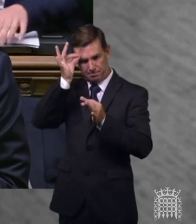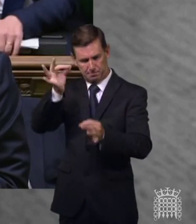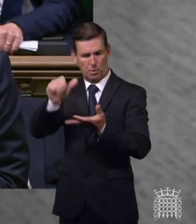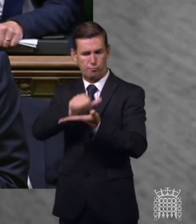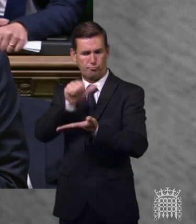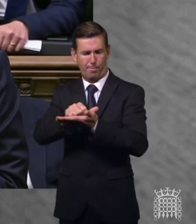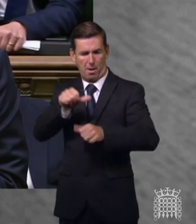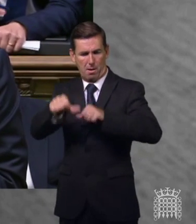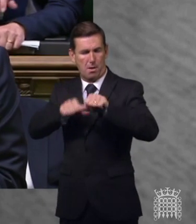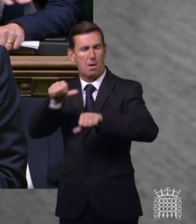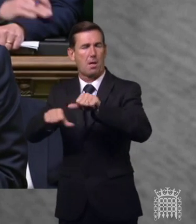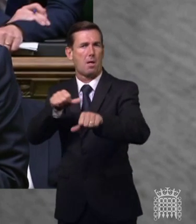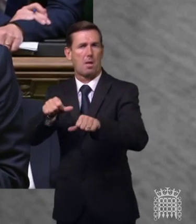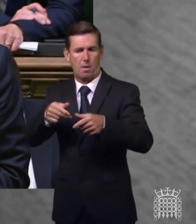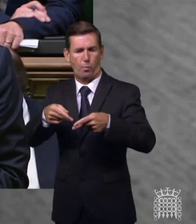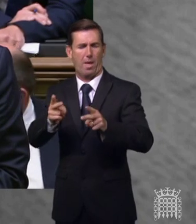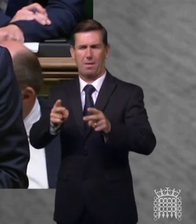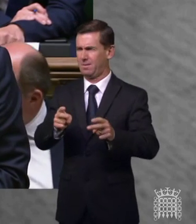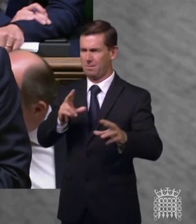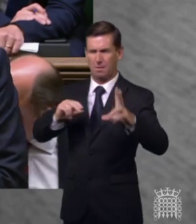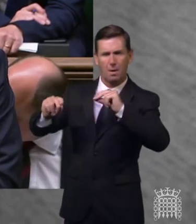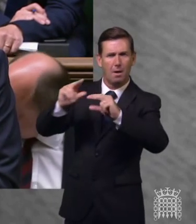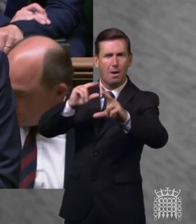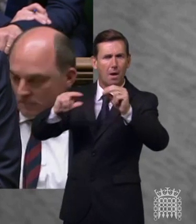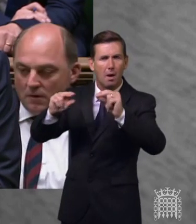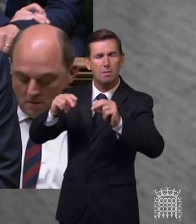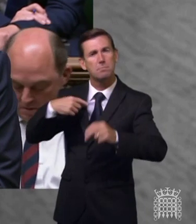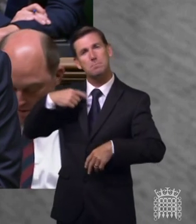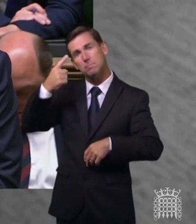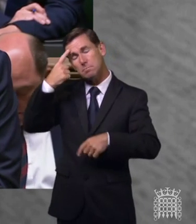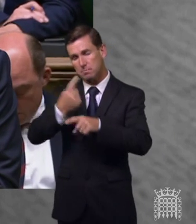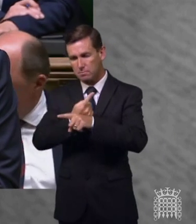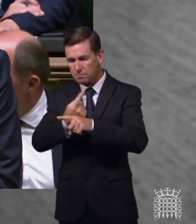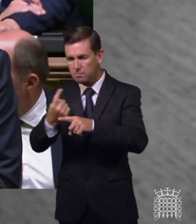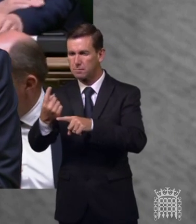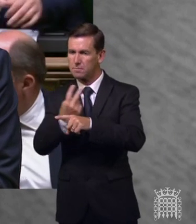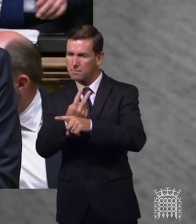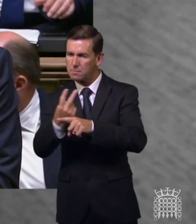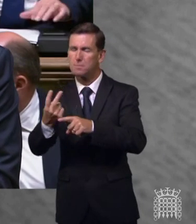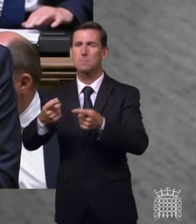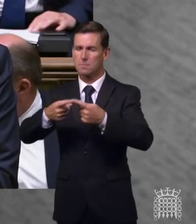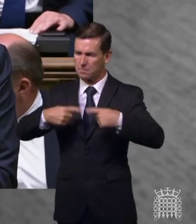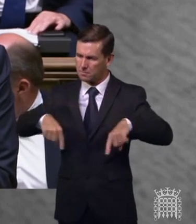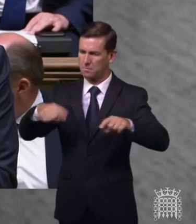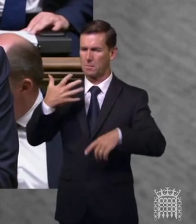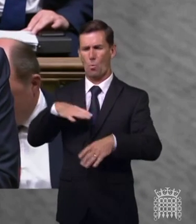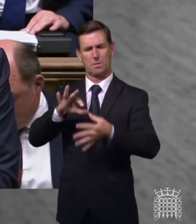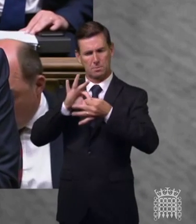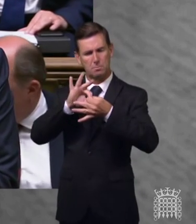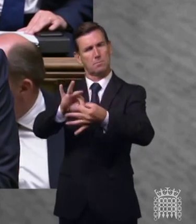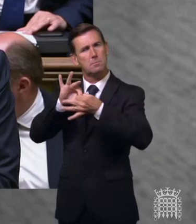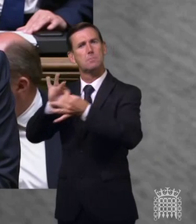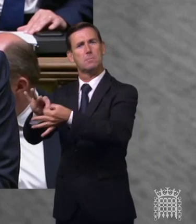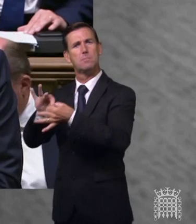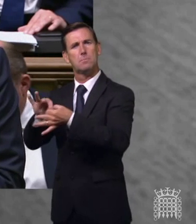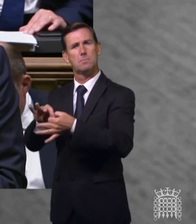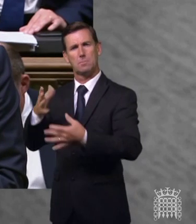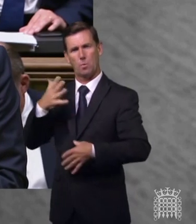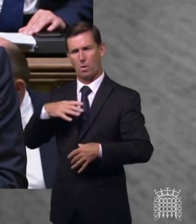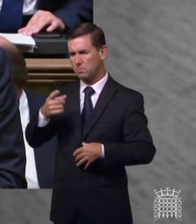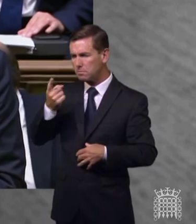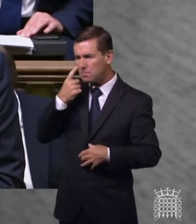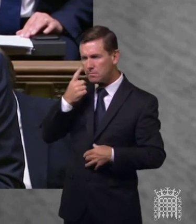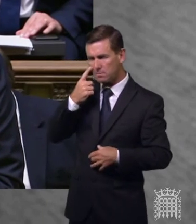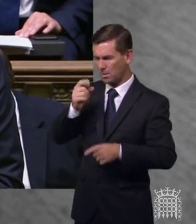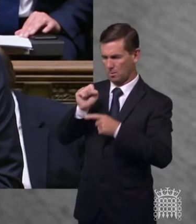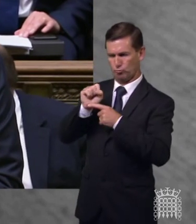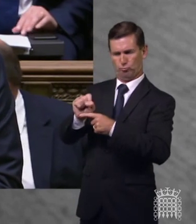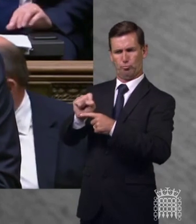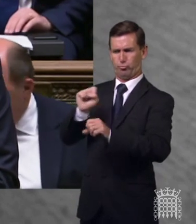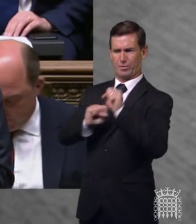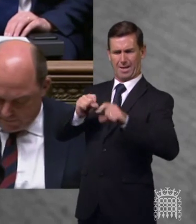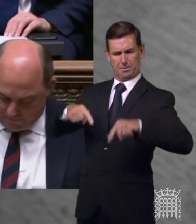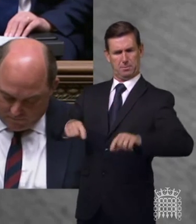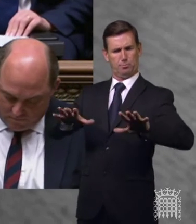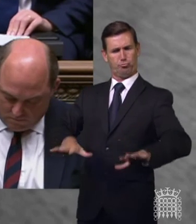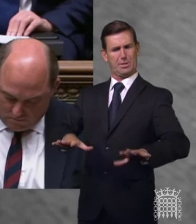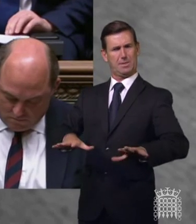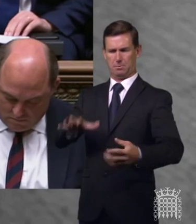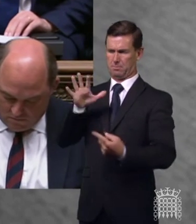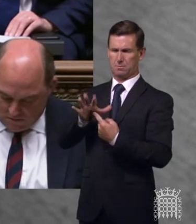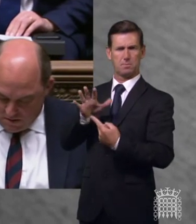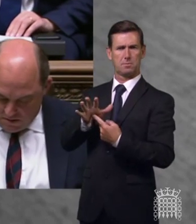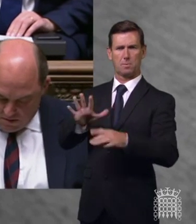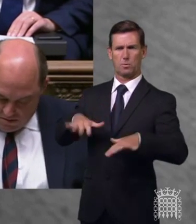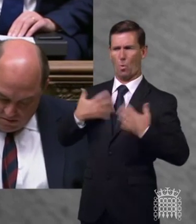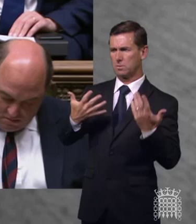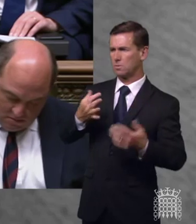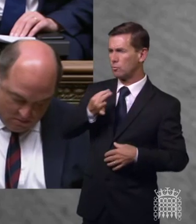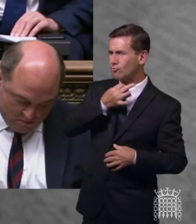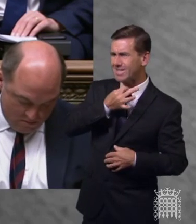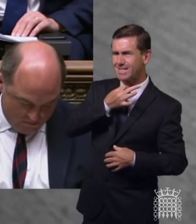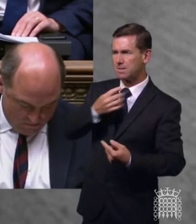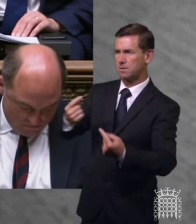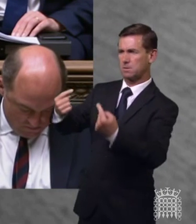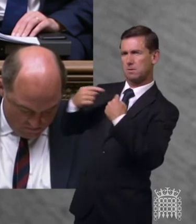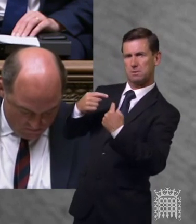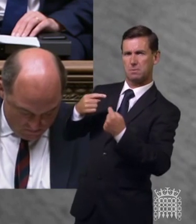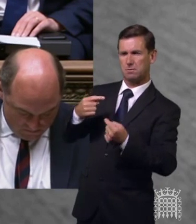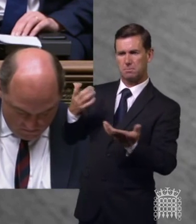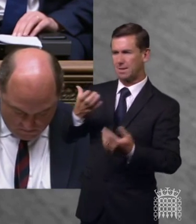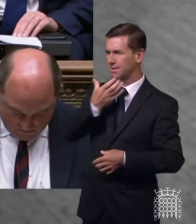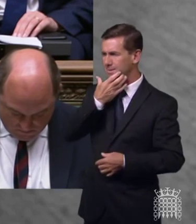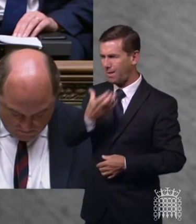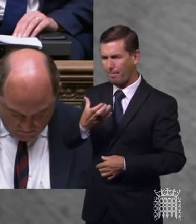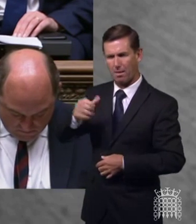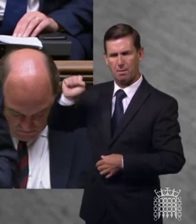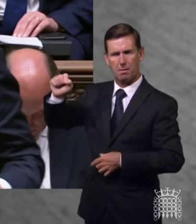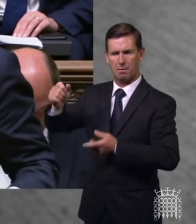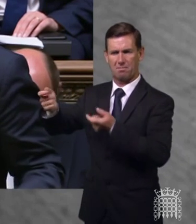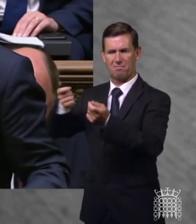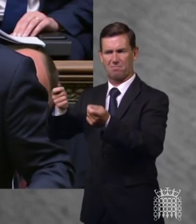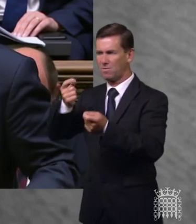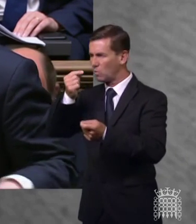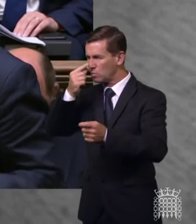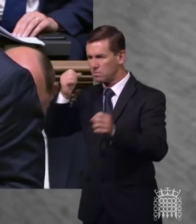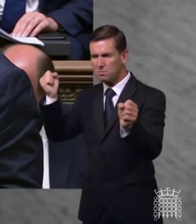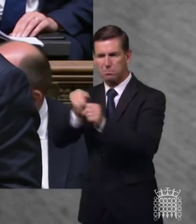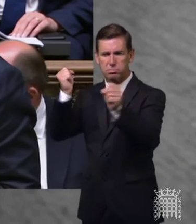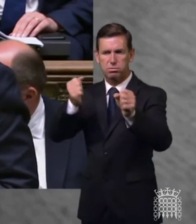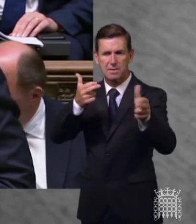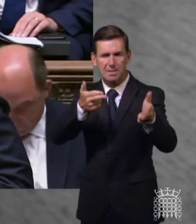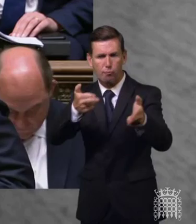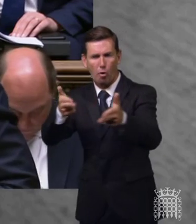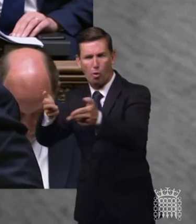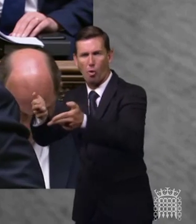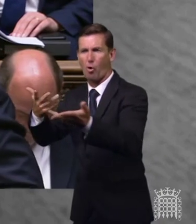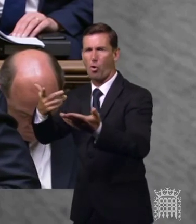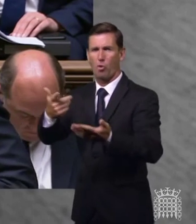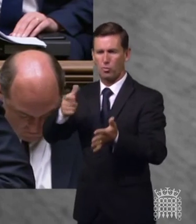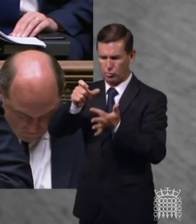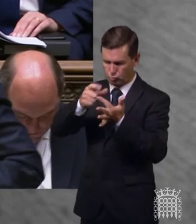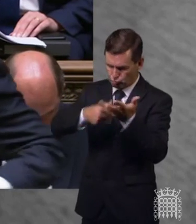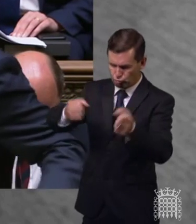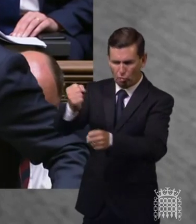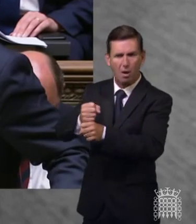Over the coming weeks, we will redouble our efforts, working with others to protect the UK homeland and all our citizens and interests from any threat that may emanate from a Taliban-controlled Afghanistan, from terrorism to the narcotics trade.